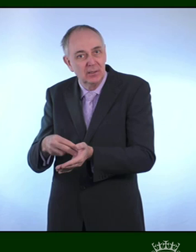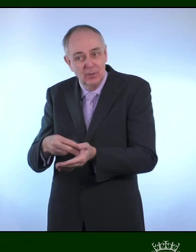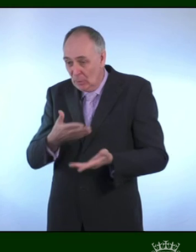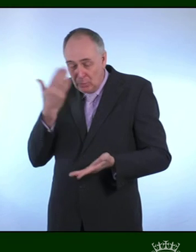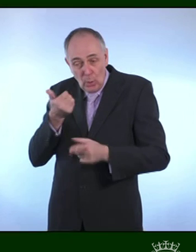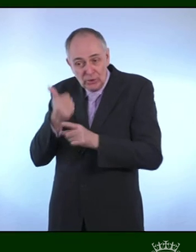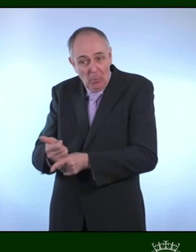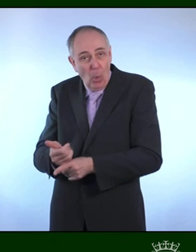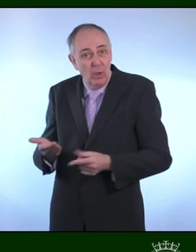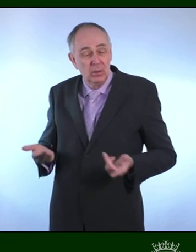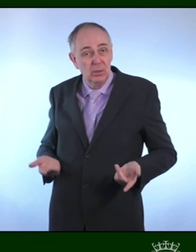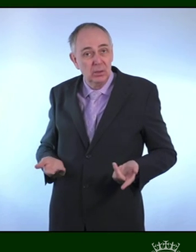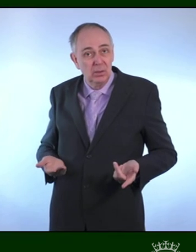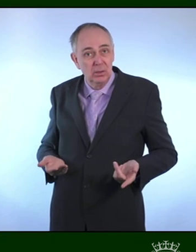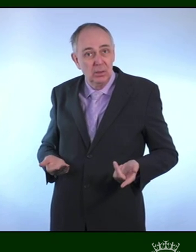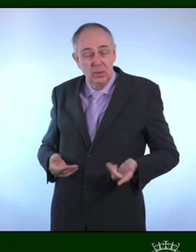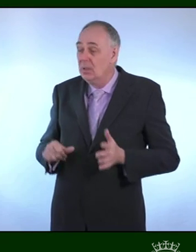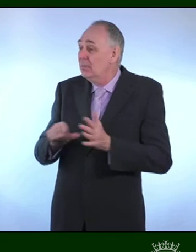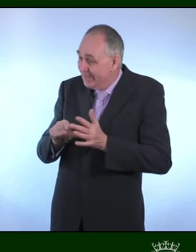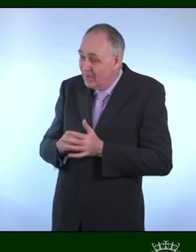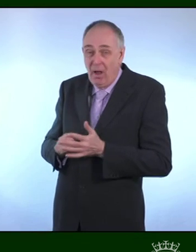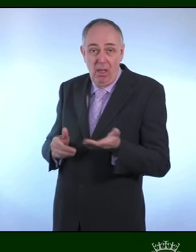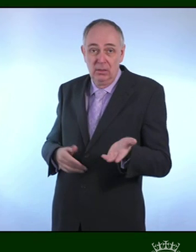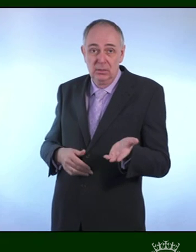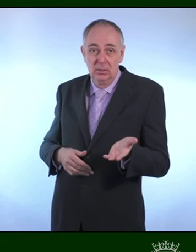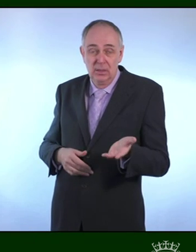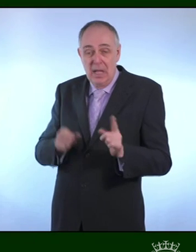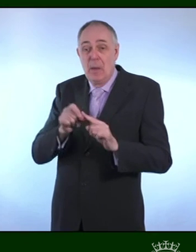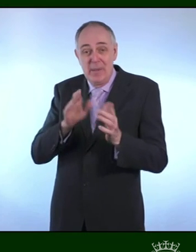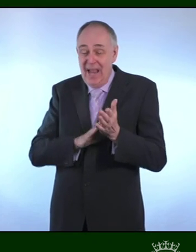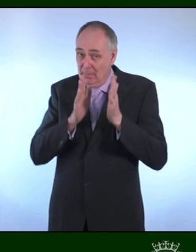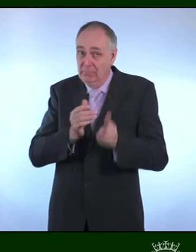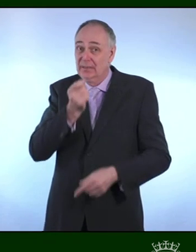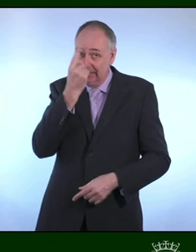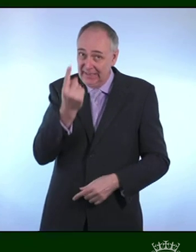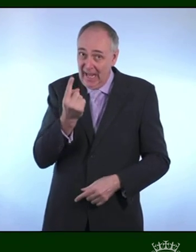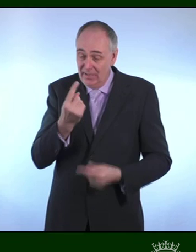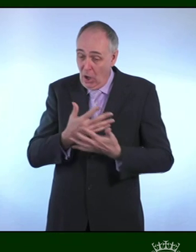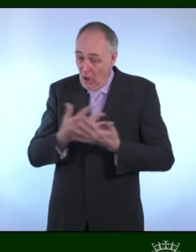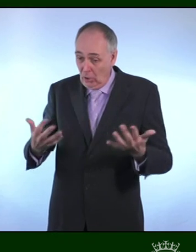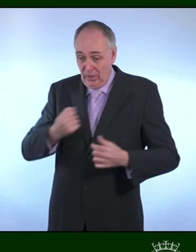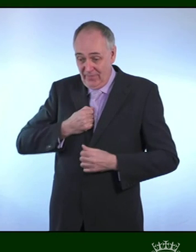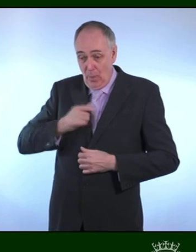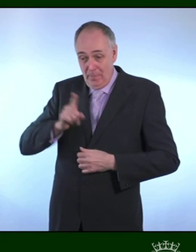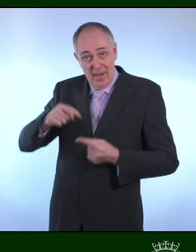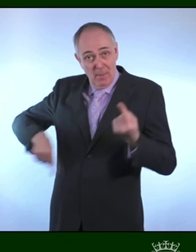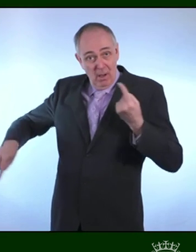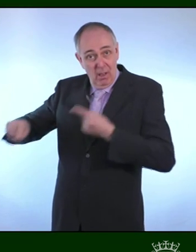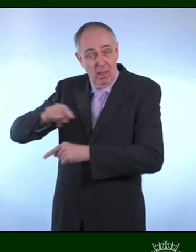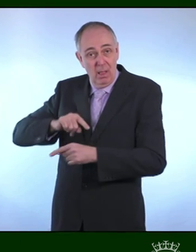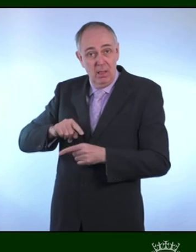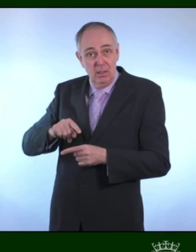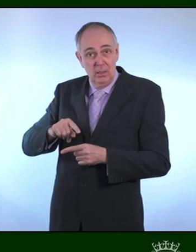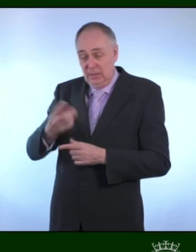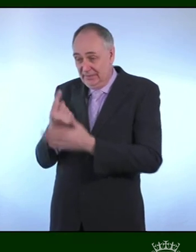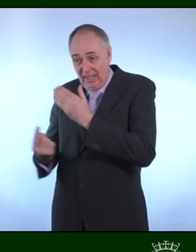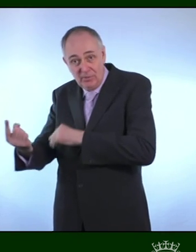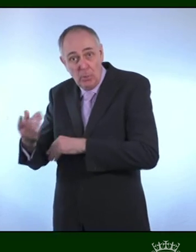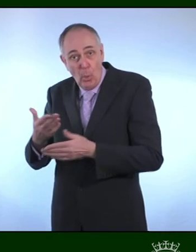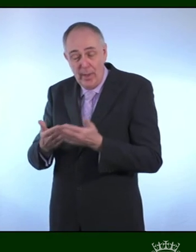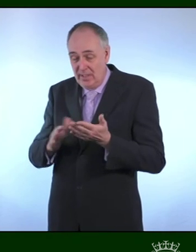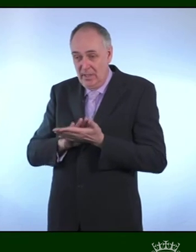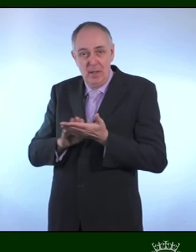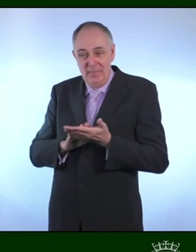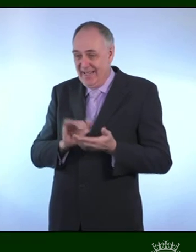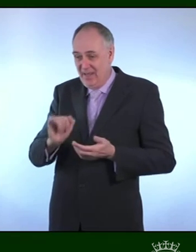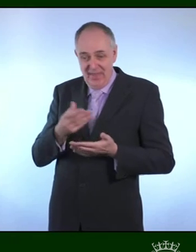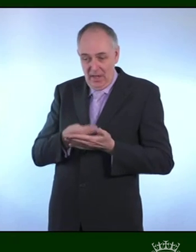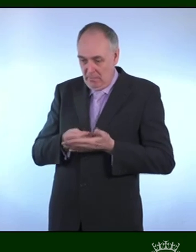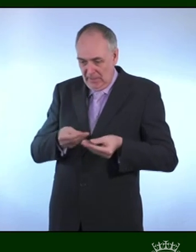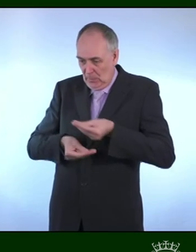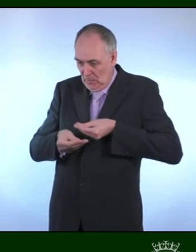They are in a very difficult situation, and the Prime Minister should understand that many of our constituents —constituents of every Member of this House—lead a hand-to-mouth existence.